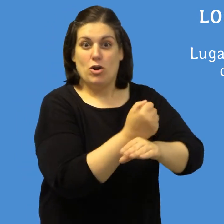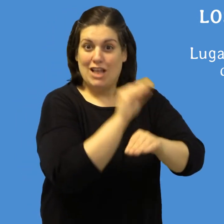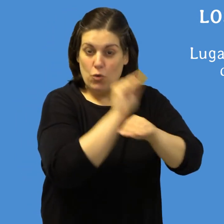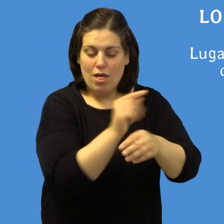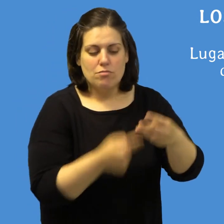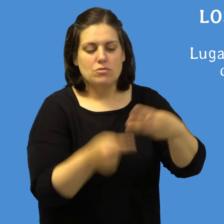cuidar